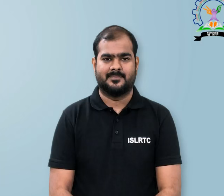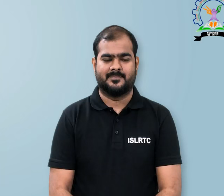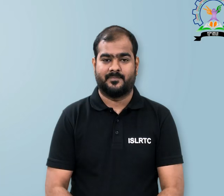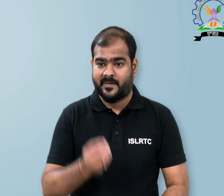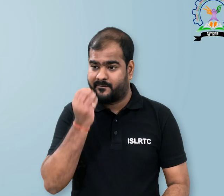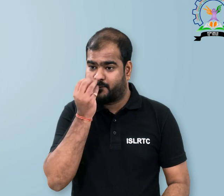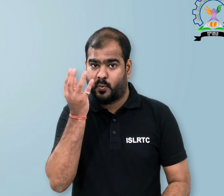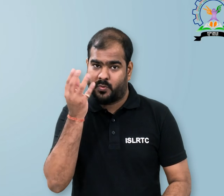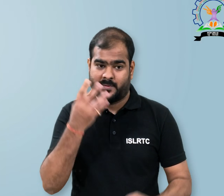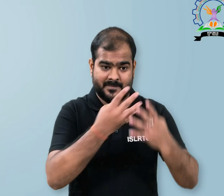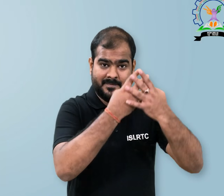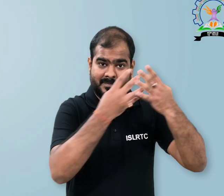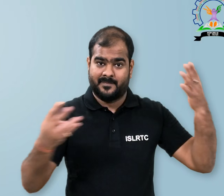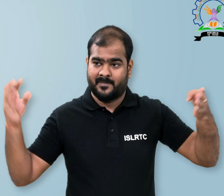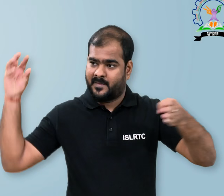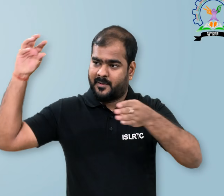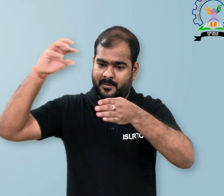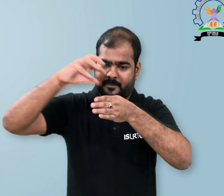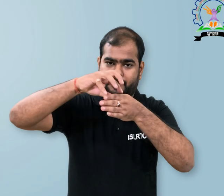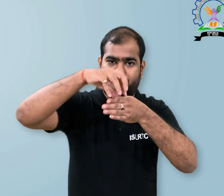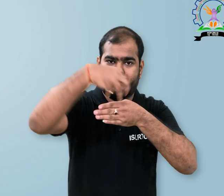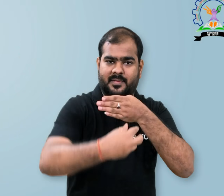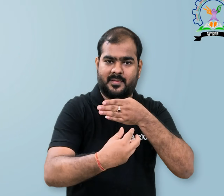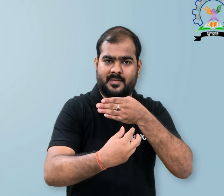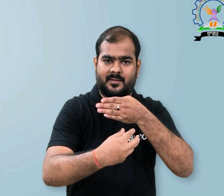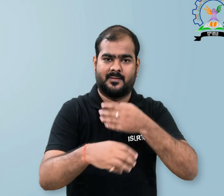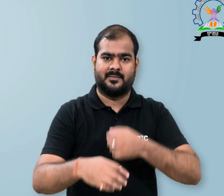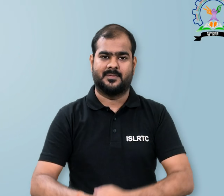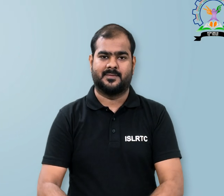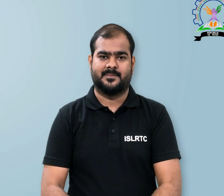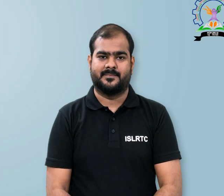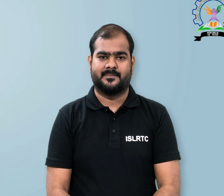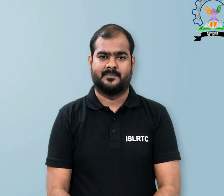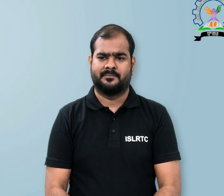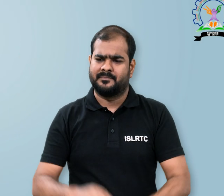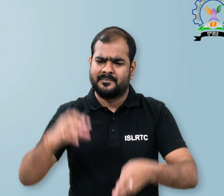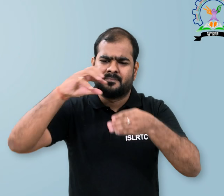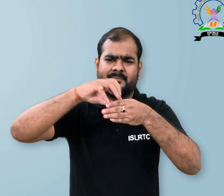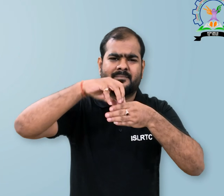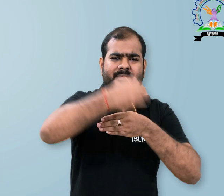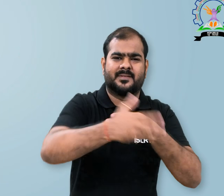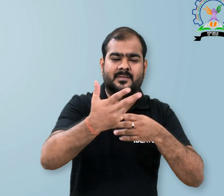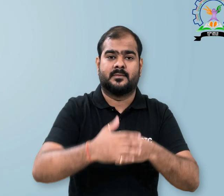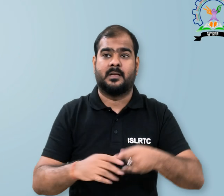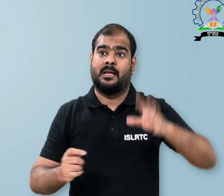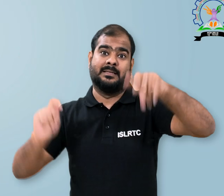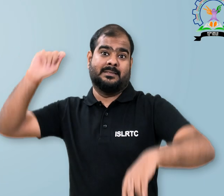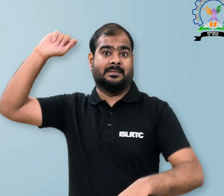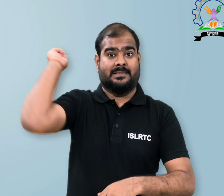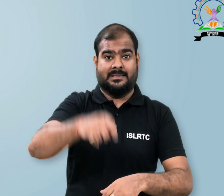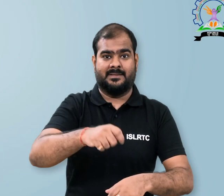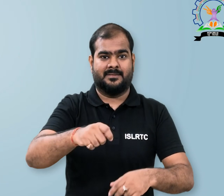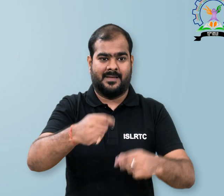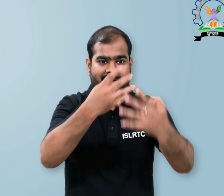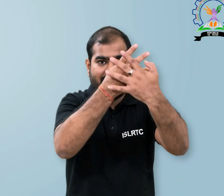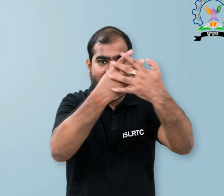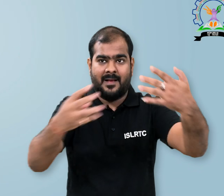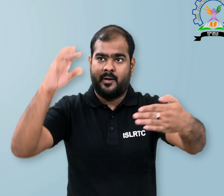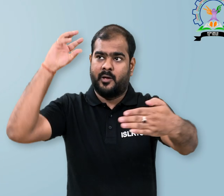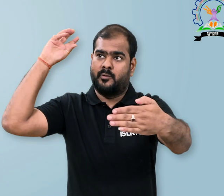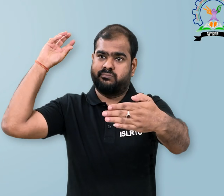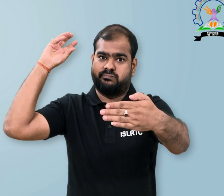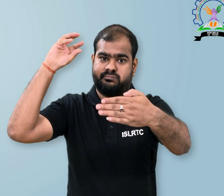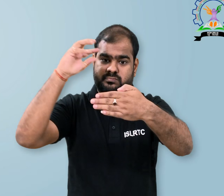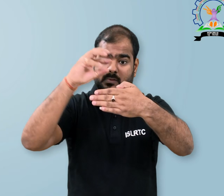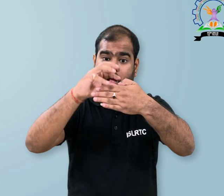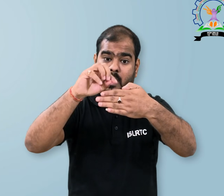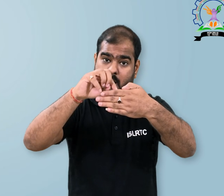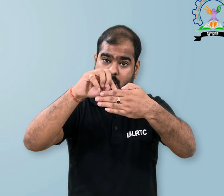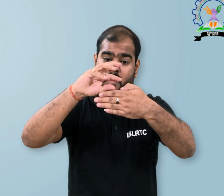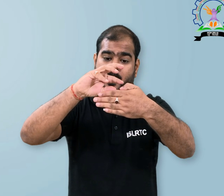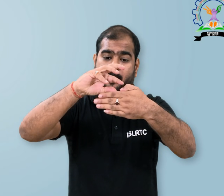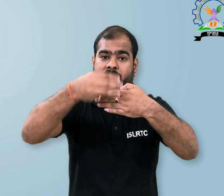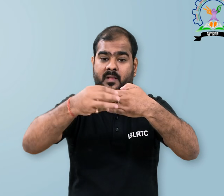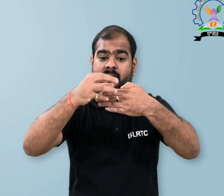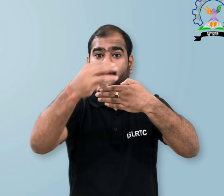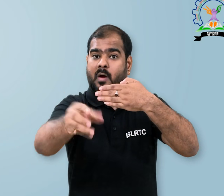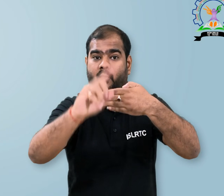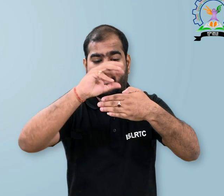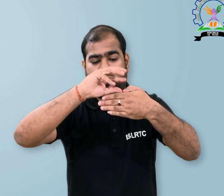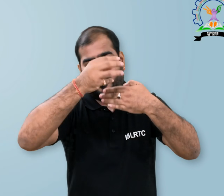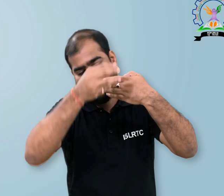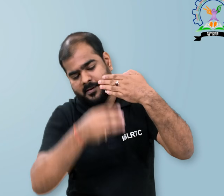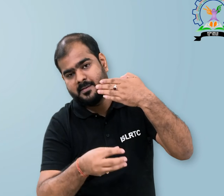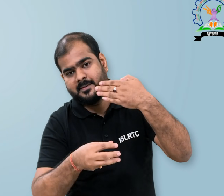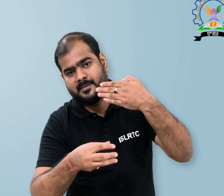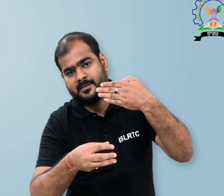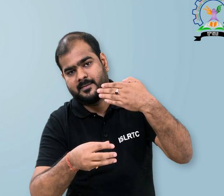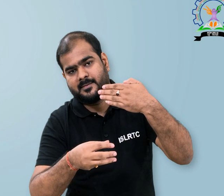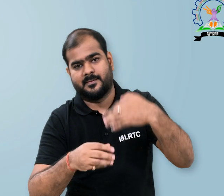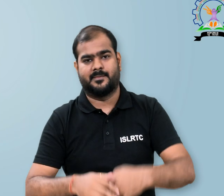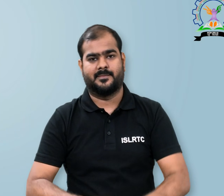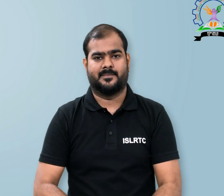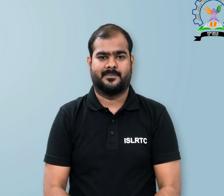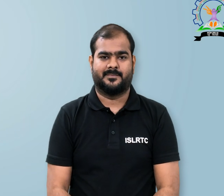Drop Drop: A gentle shot that just clears the net and falls close to it in the opponent's court.